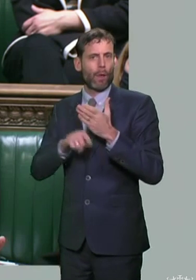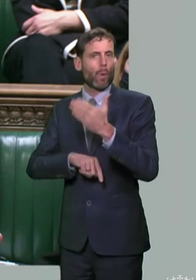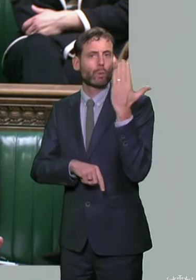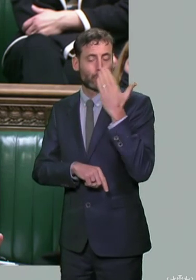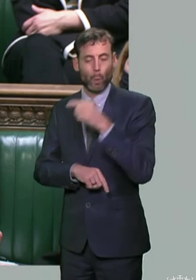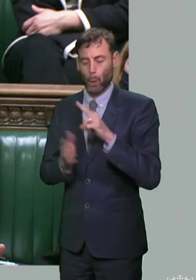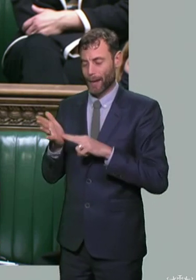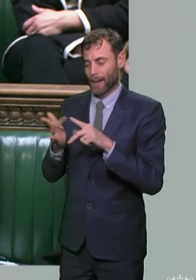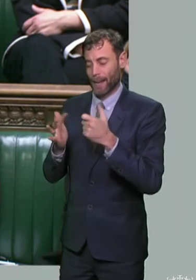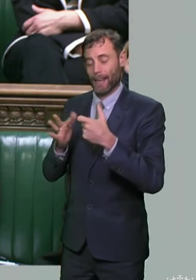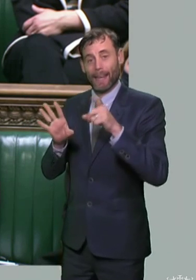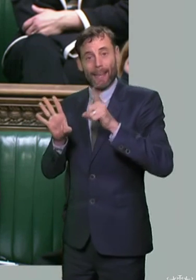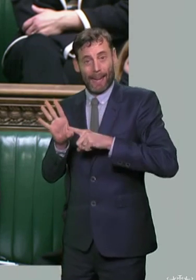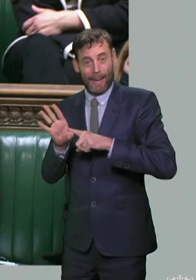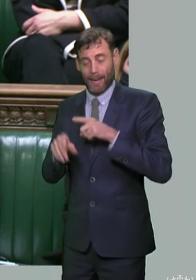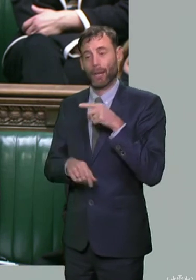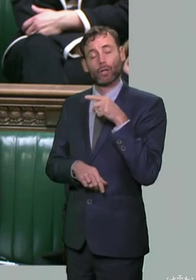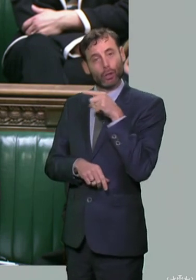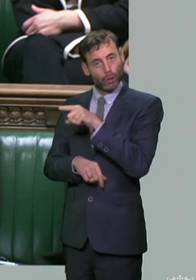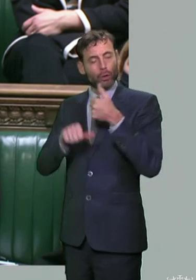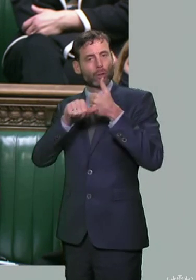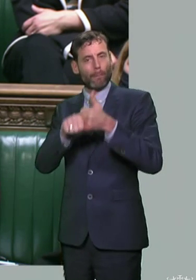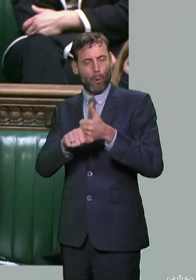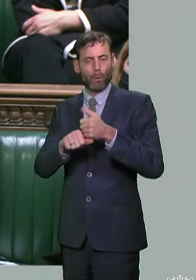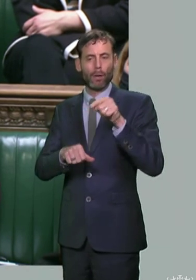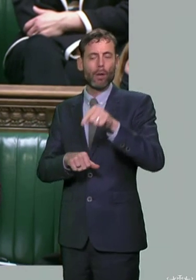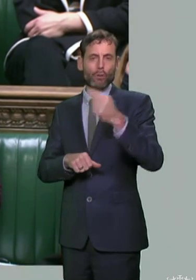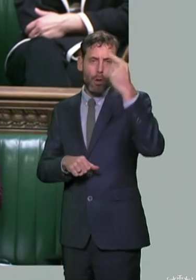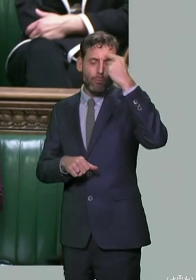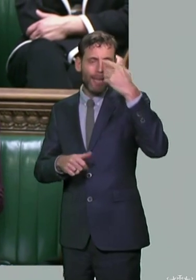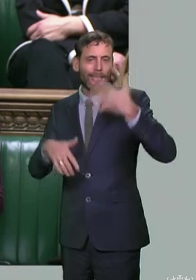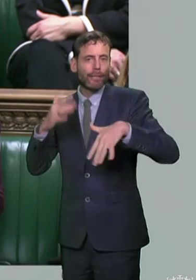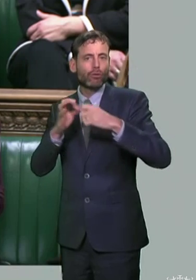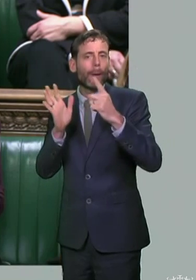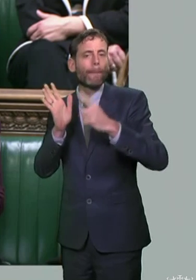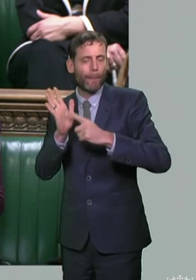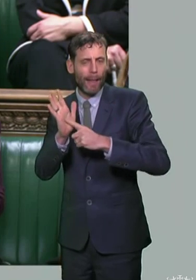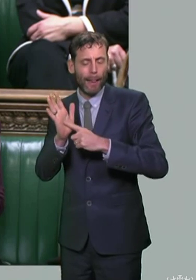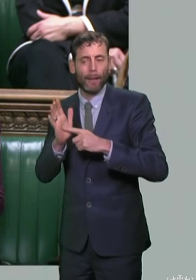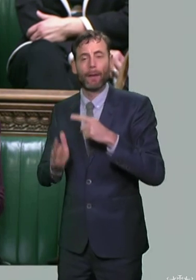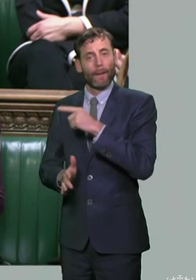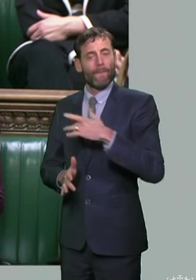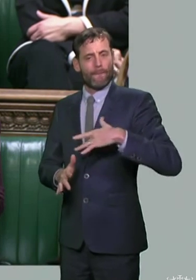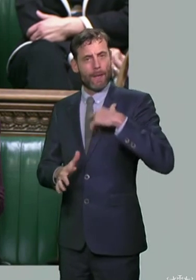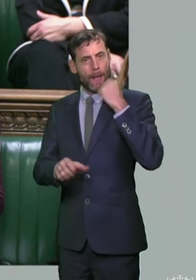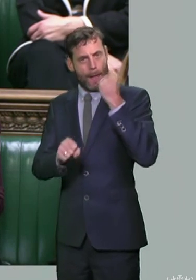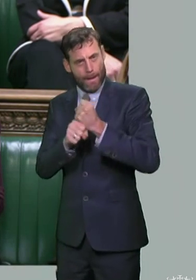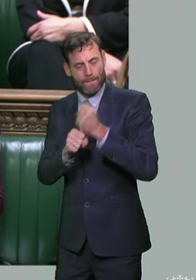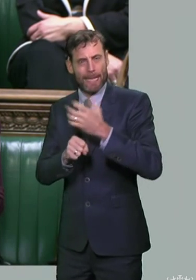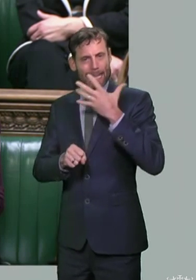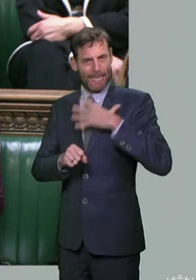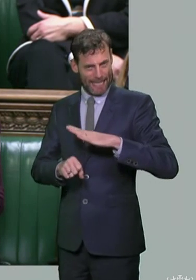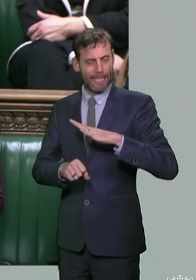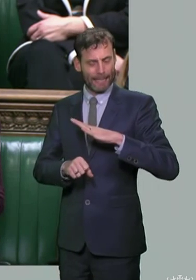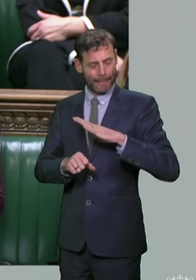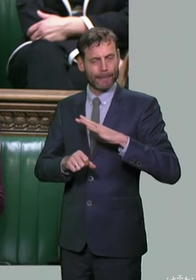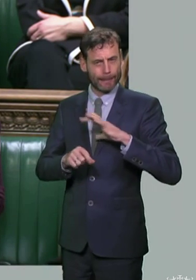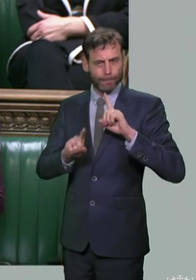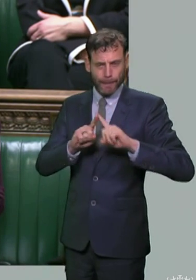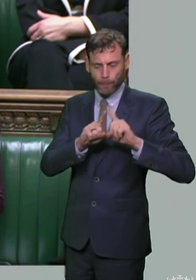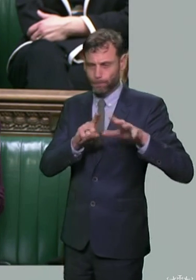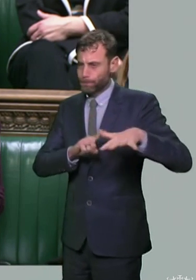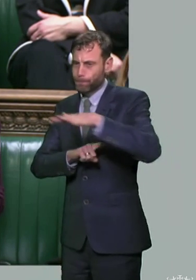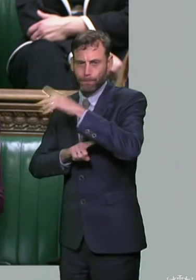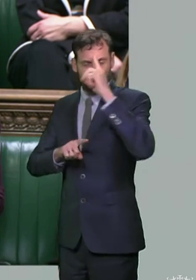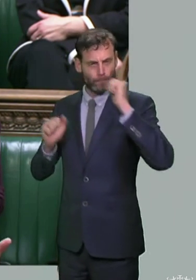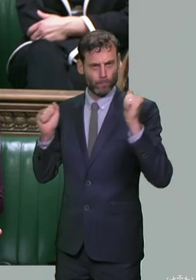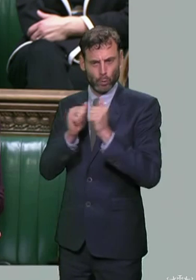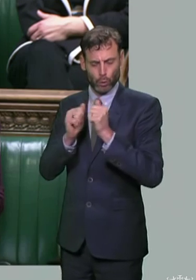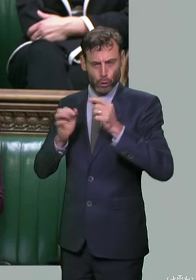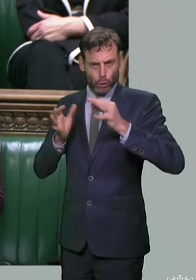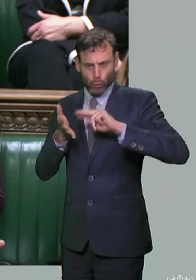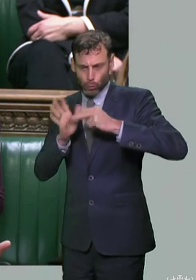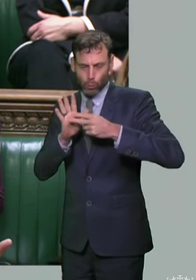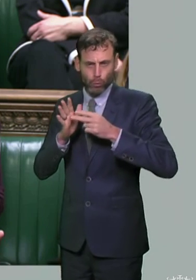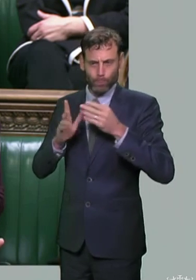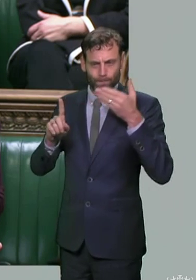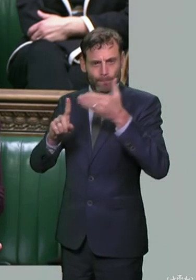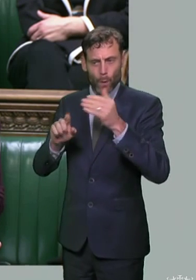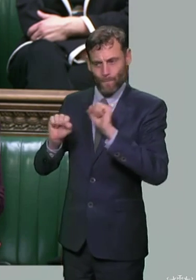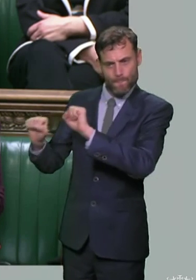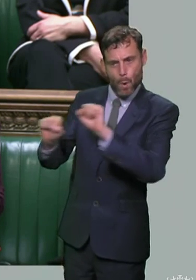Nikki is supporting the Acquired Brain Injury Bill because she believes that the Government need a cross-departmental strategy for supporting those who have an acquired brain injury, whether that is